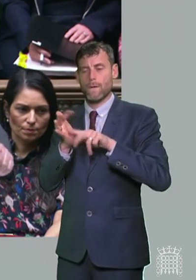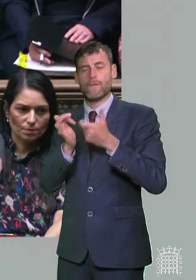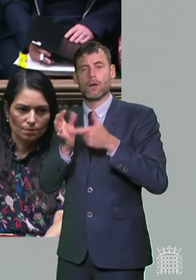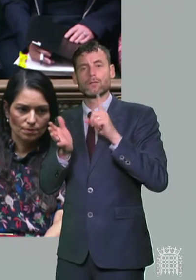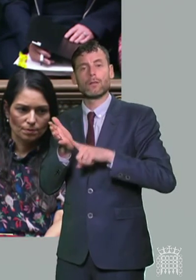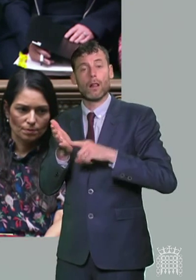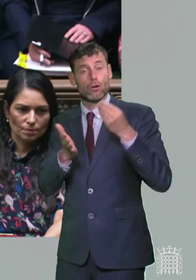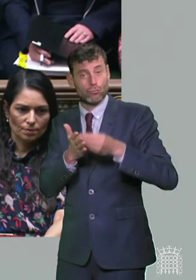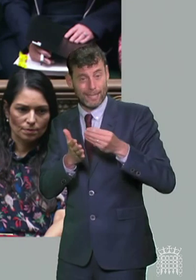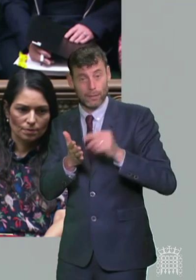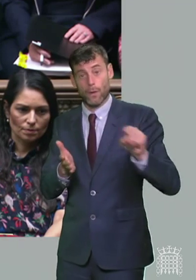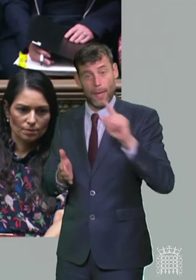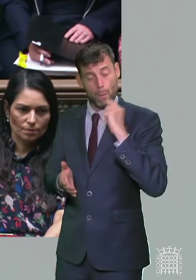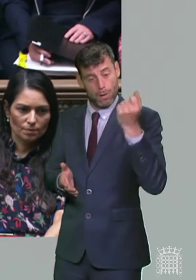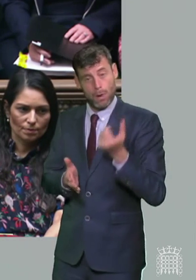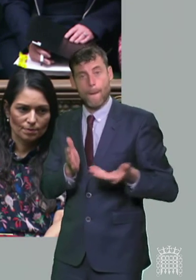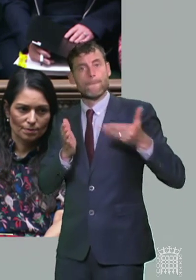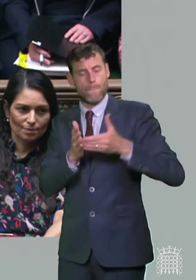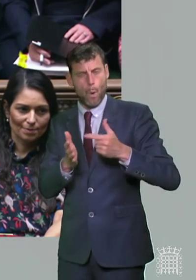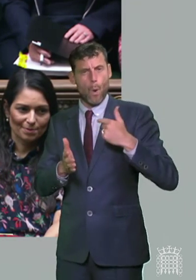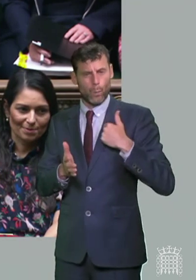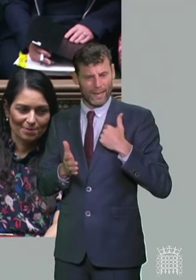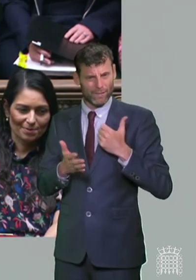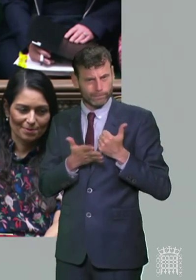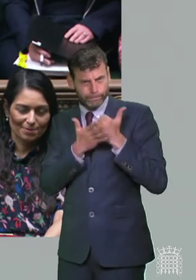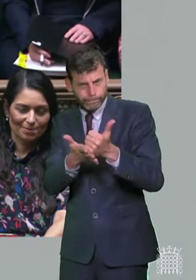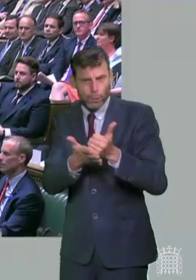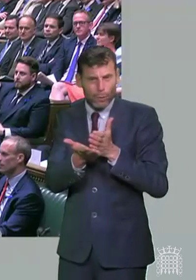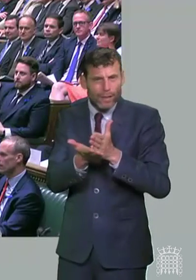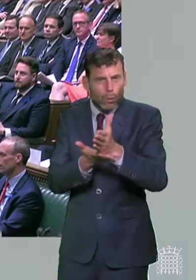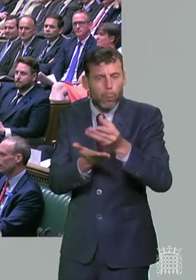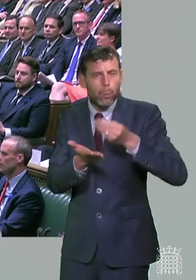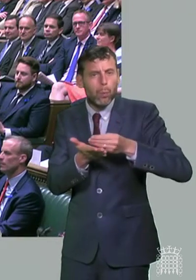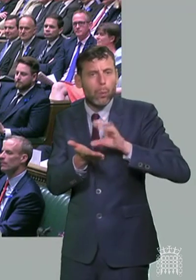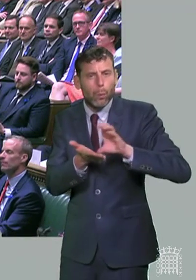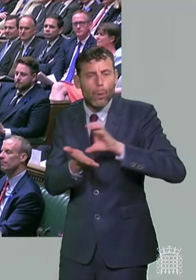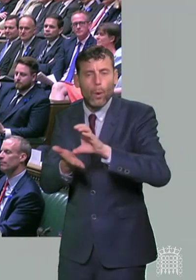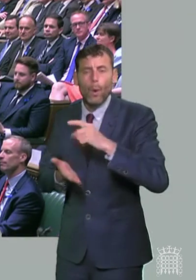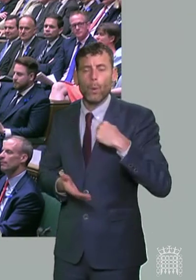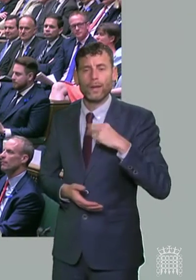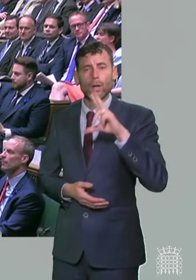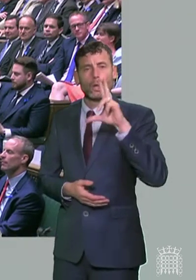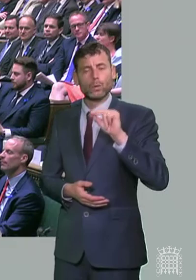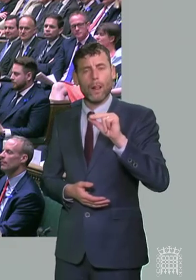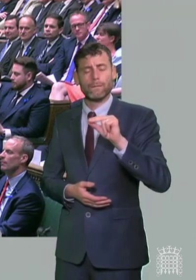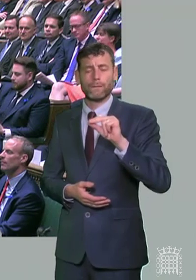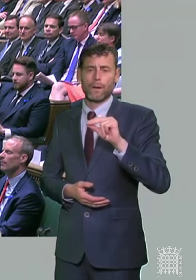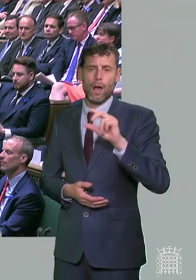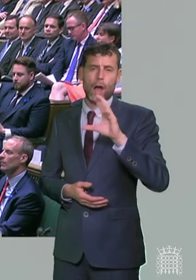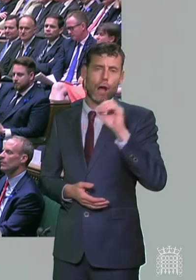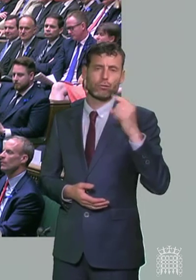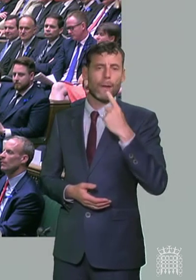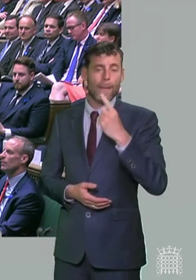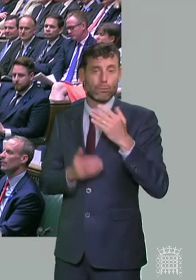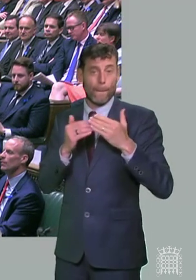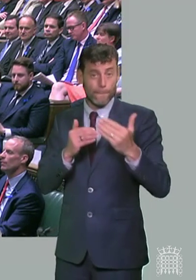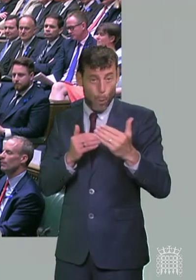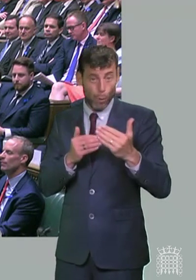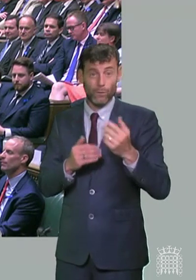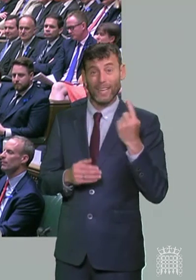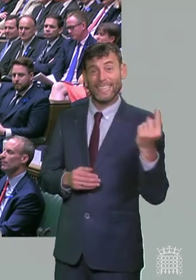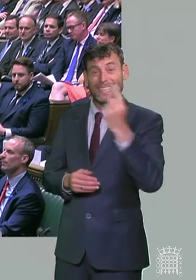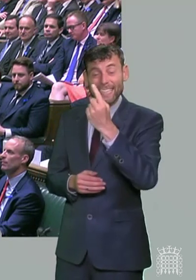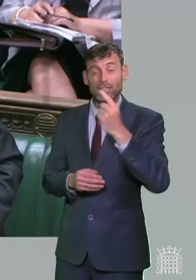Thanks to the fiscal firepower that we have, we are putting £1,200 more into every one of the 8 million most vulnerable households in the country.